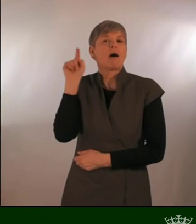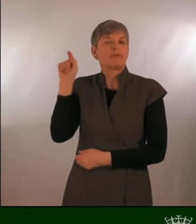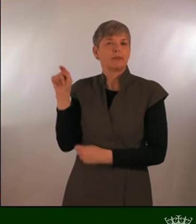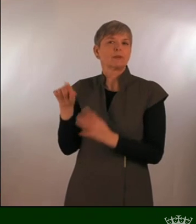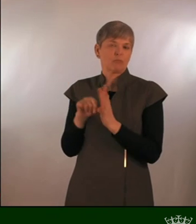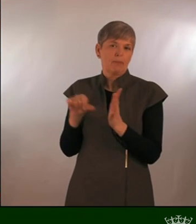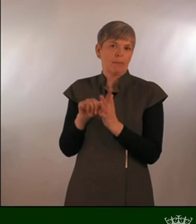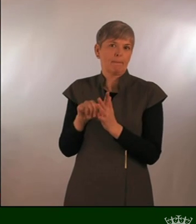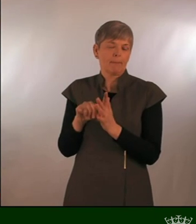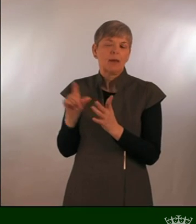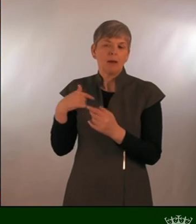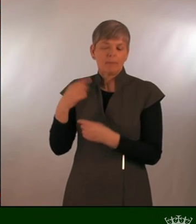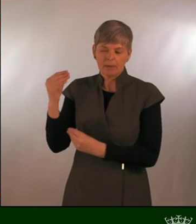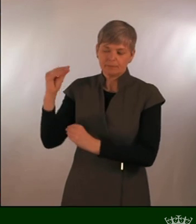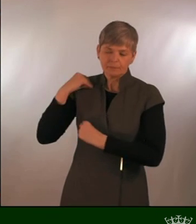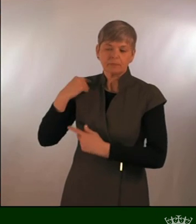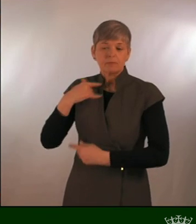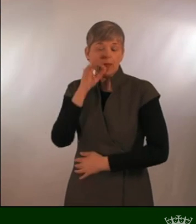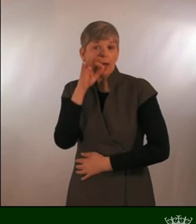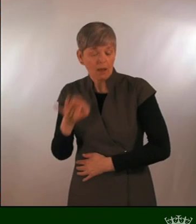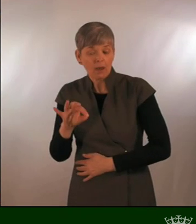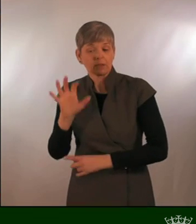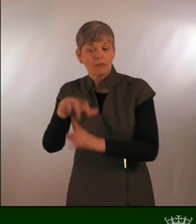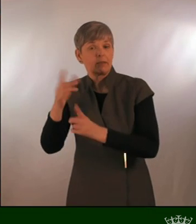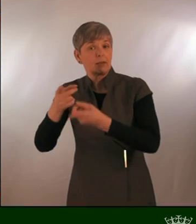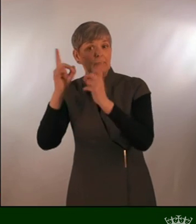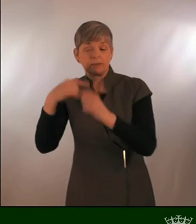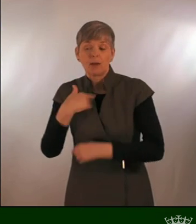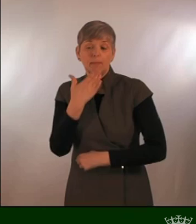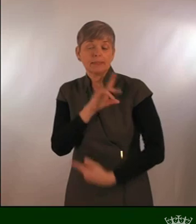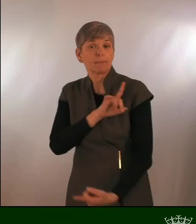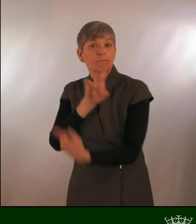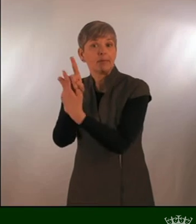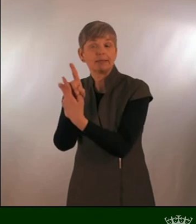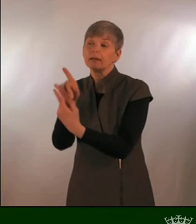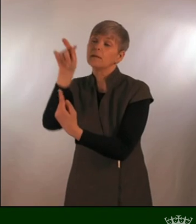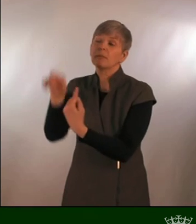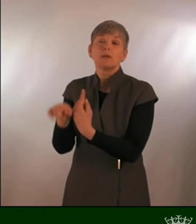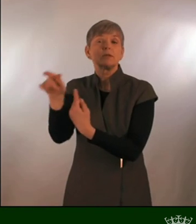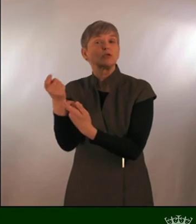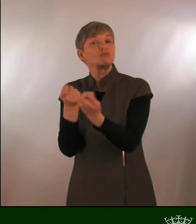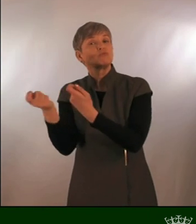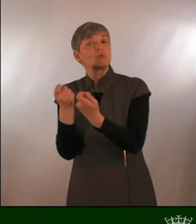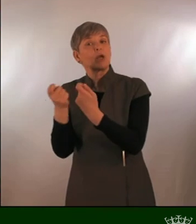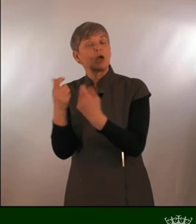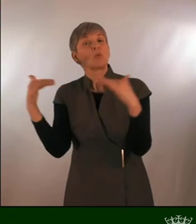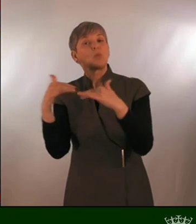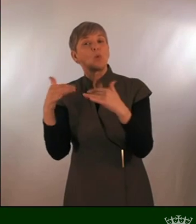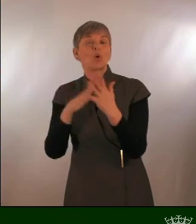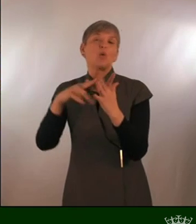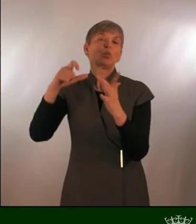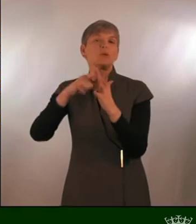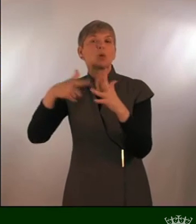I have asked my right honourable Friend the Secretary of State for Defence to meet the chairman of the War Widows’ Association to discuss further what we can do.